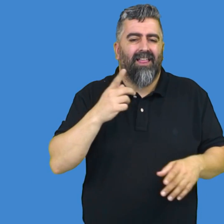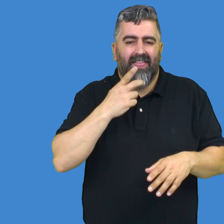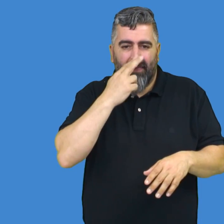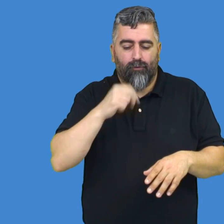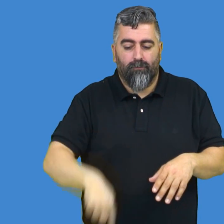pie